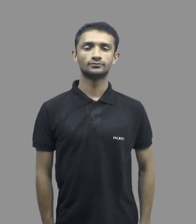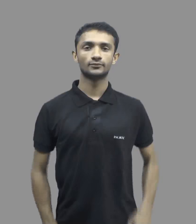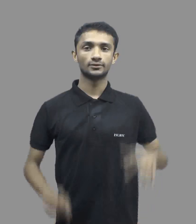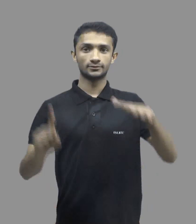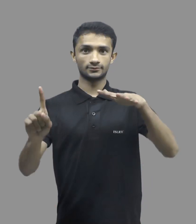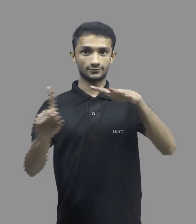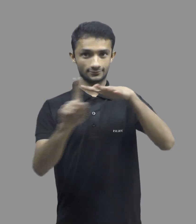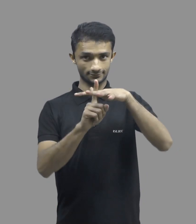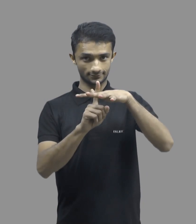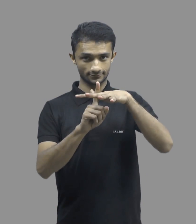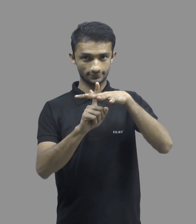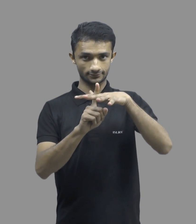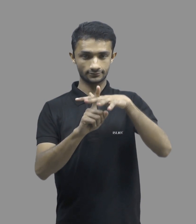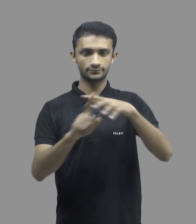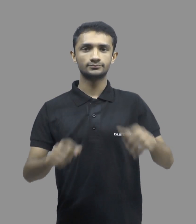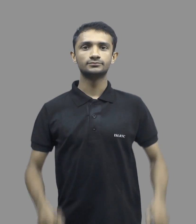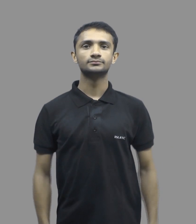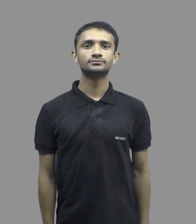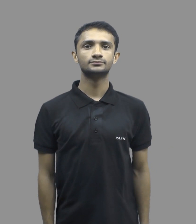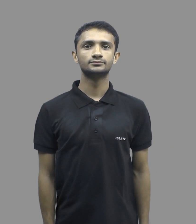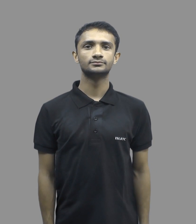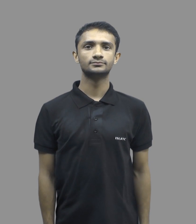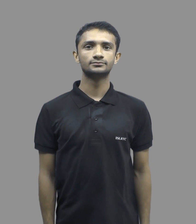Inclusion